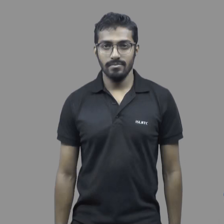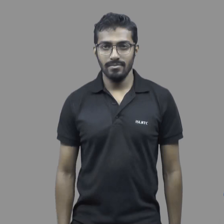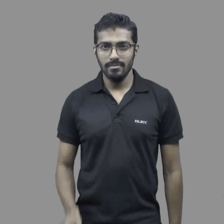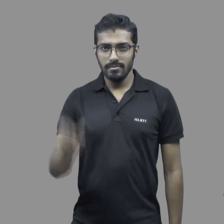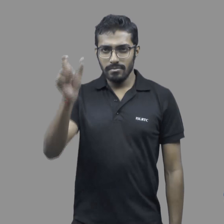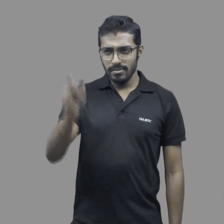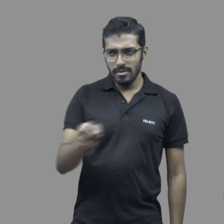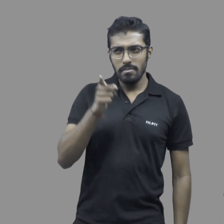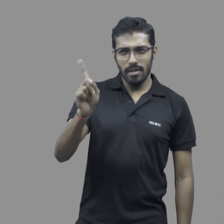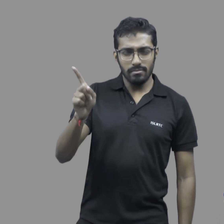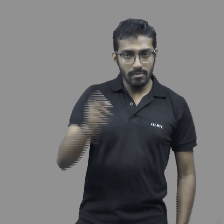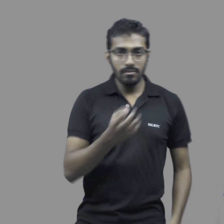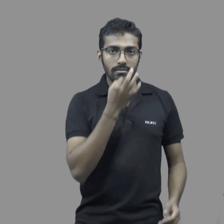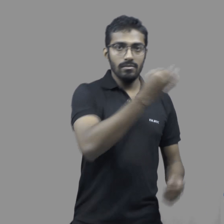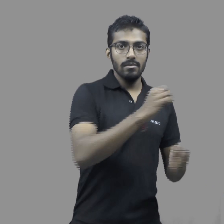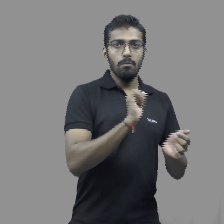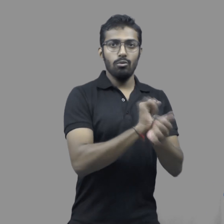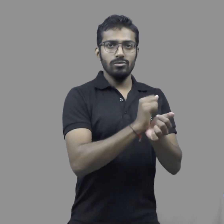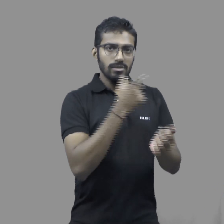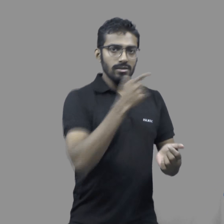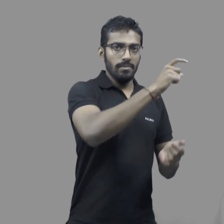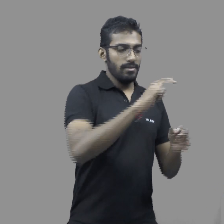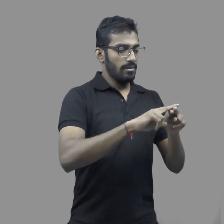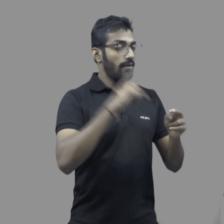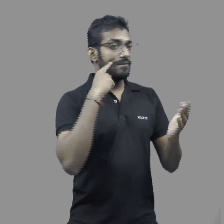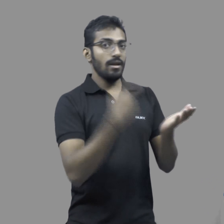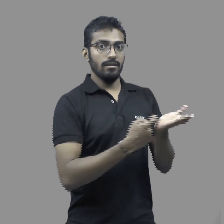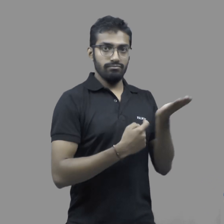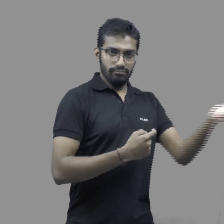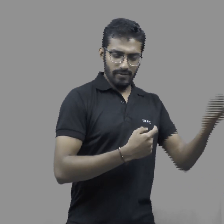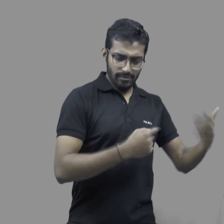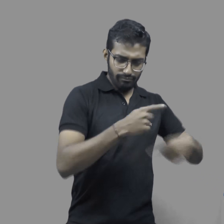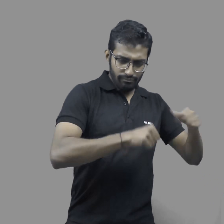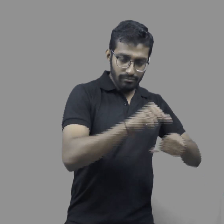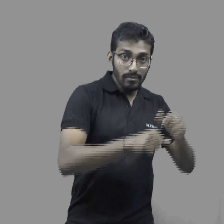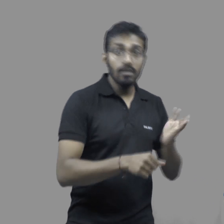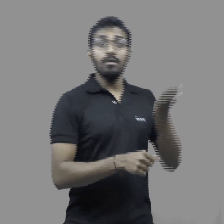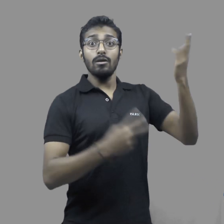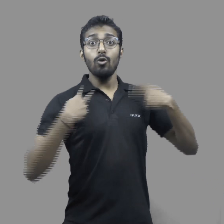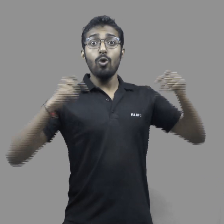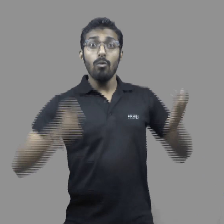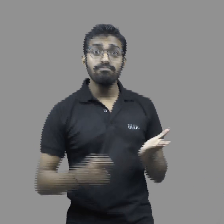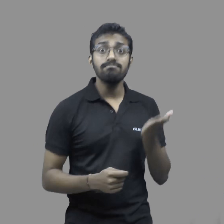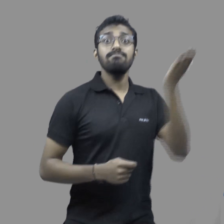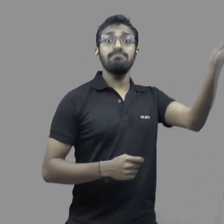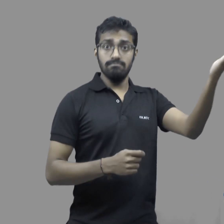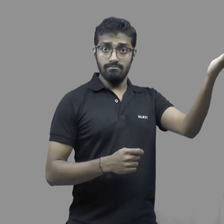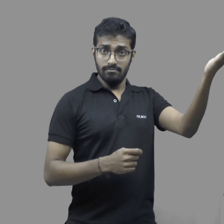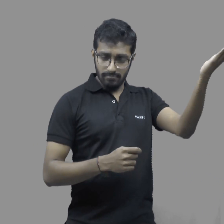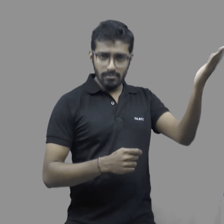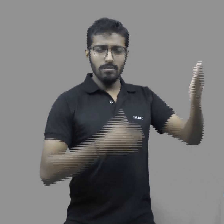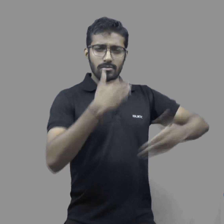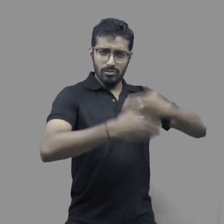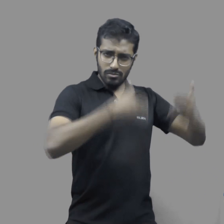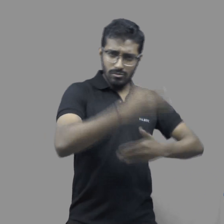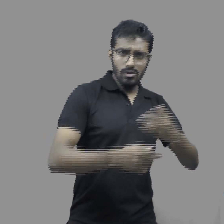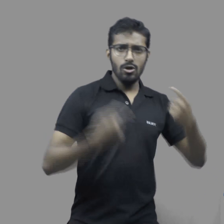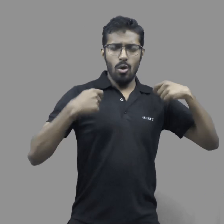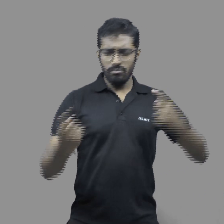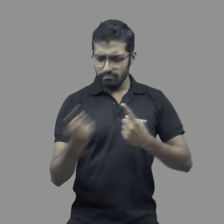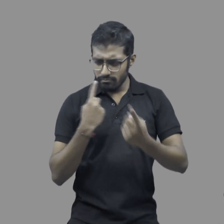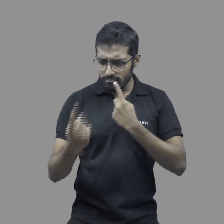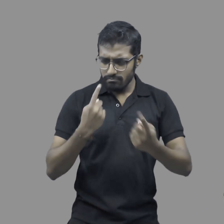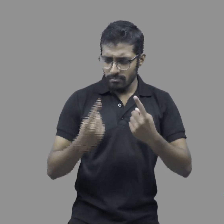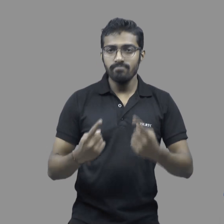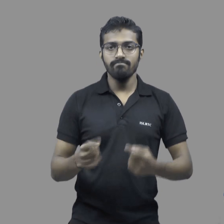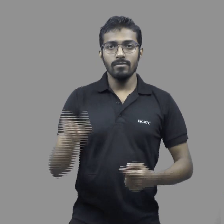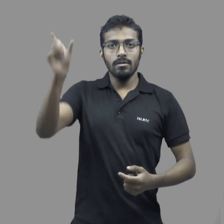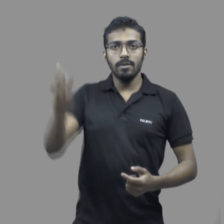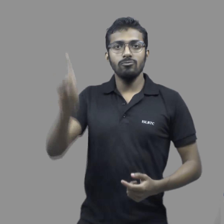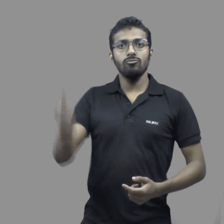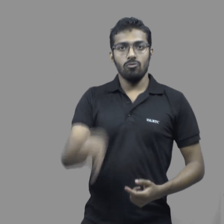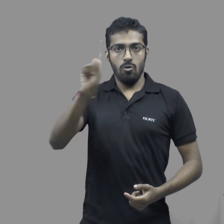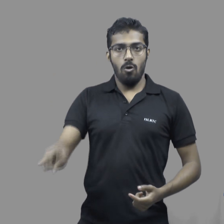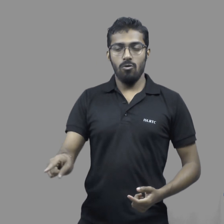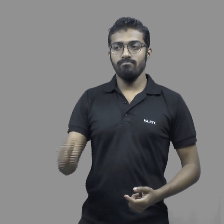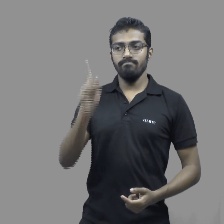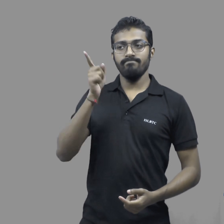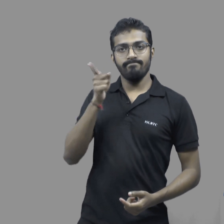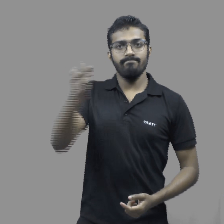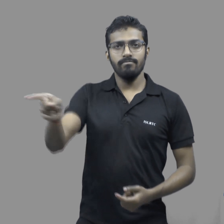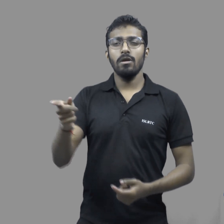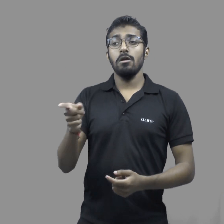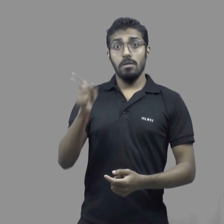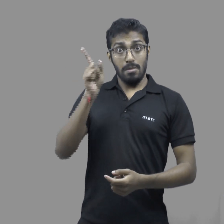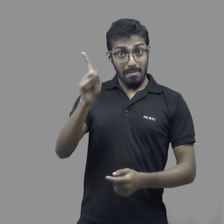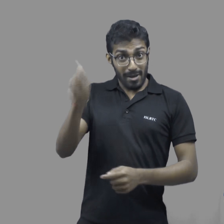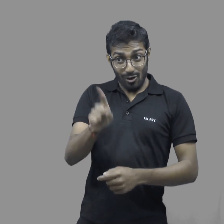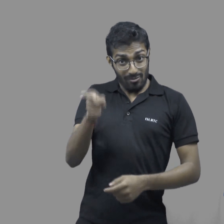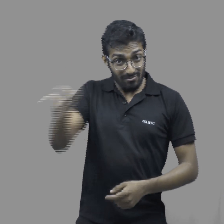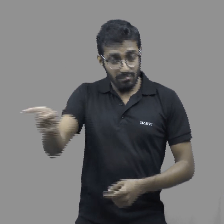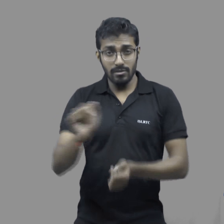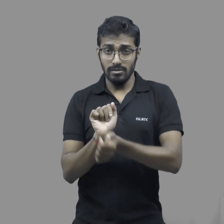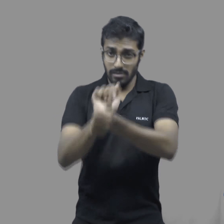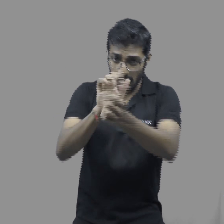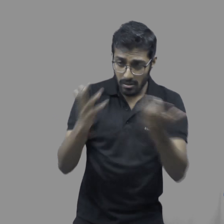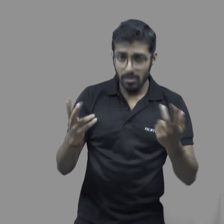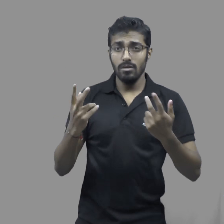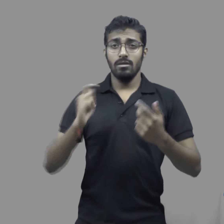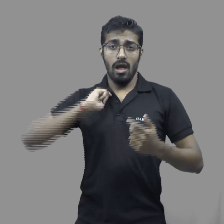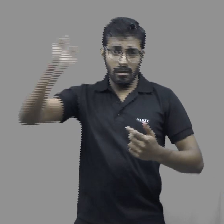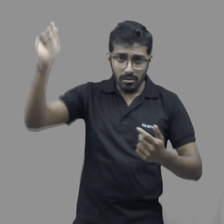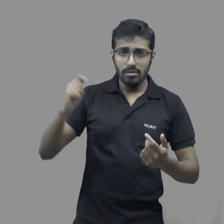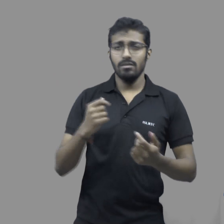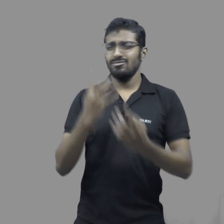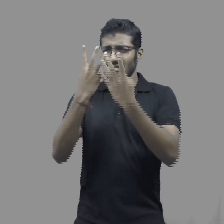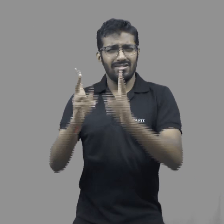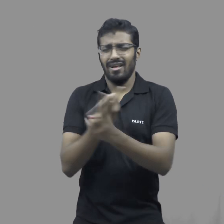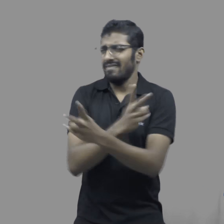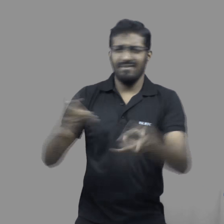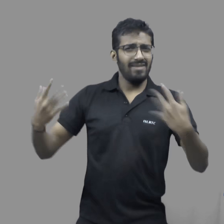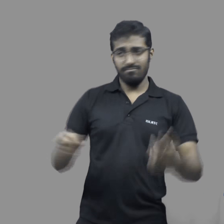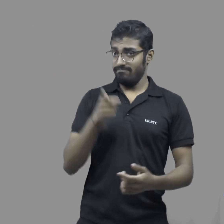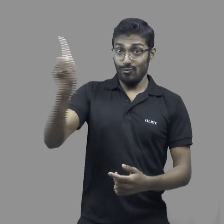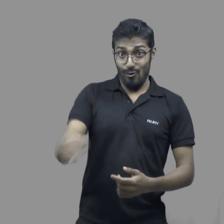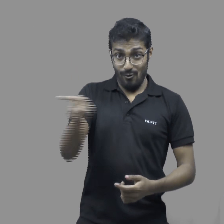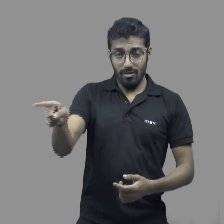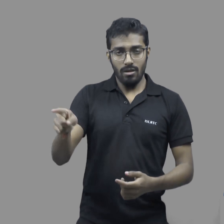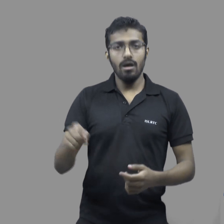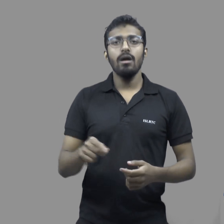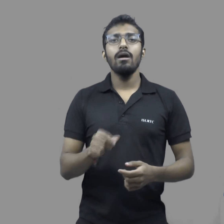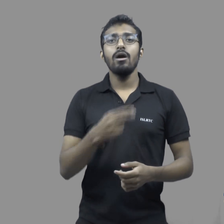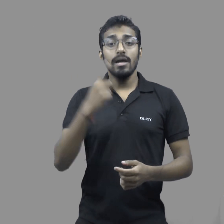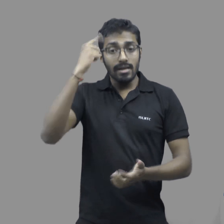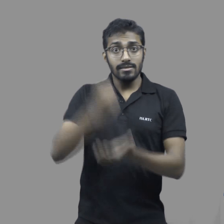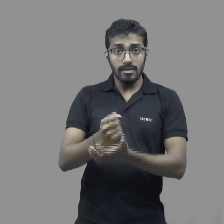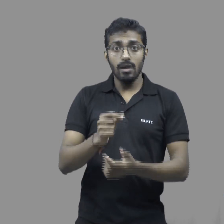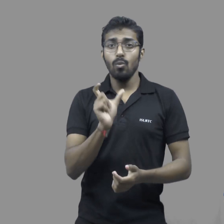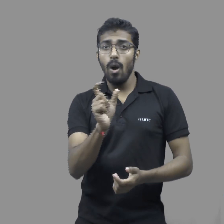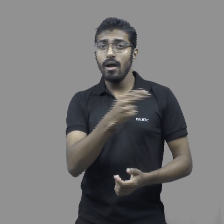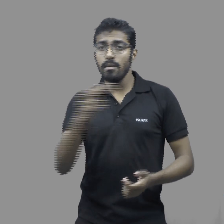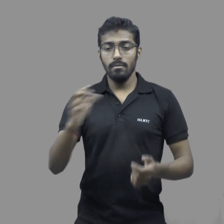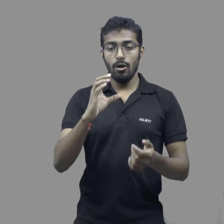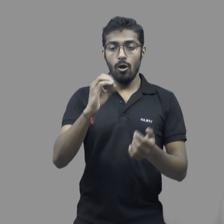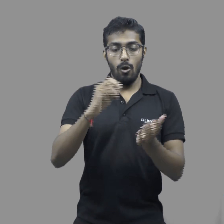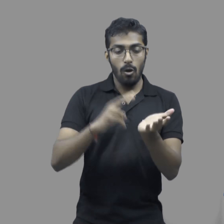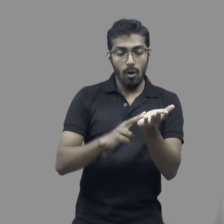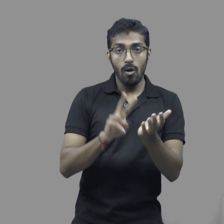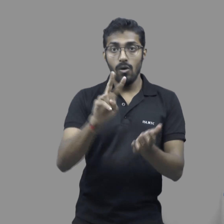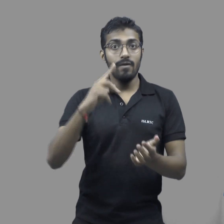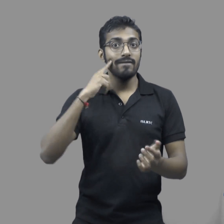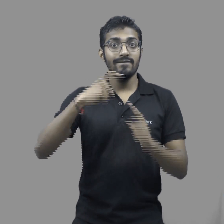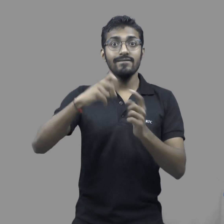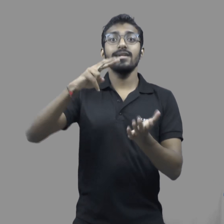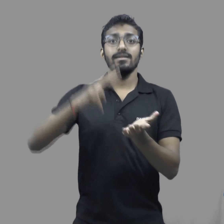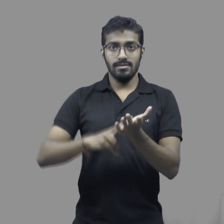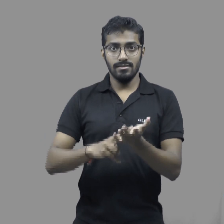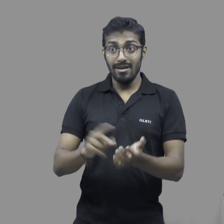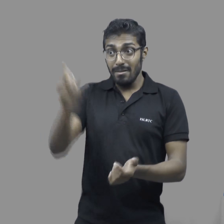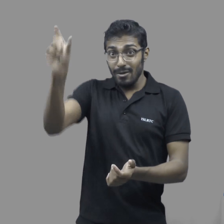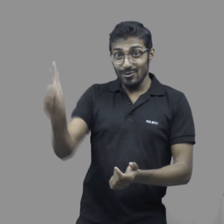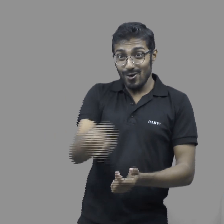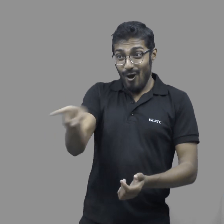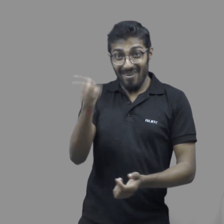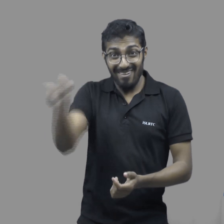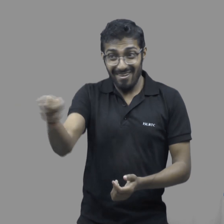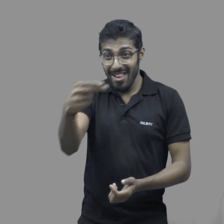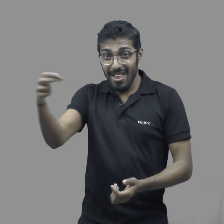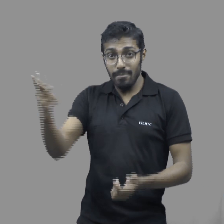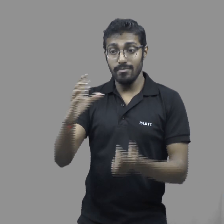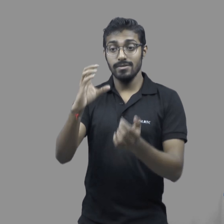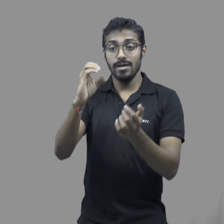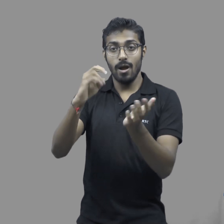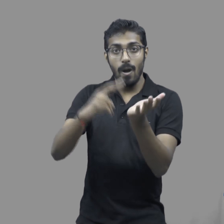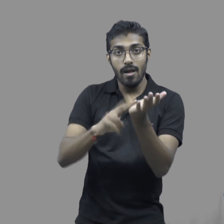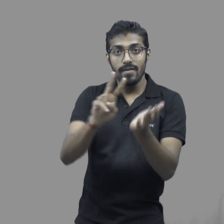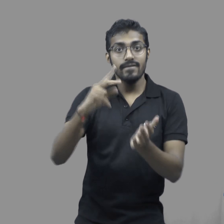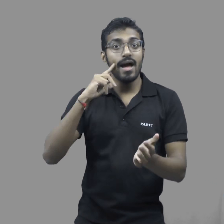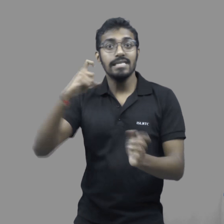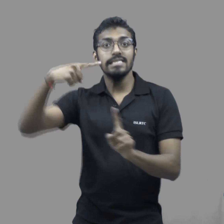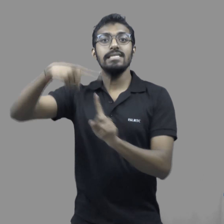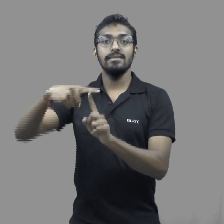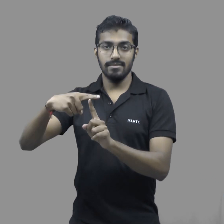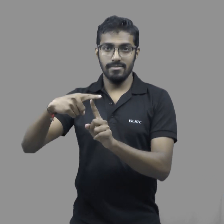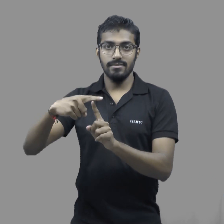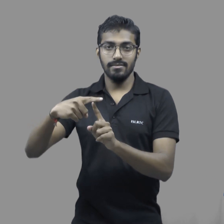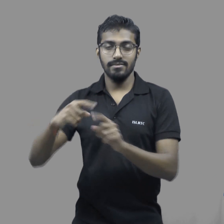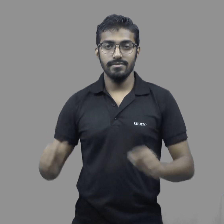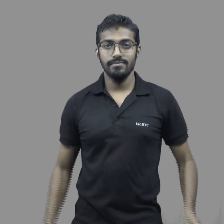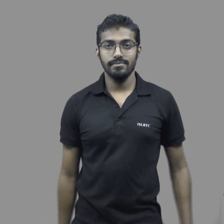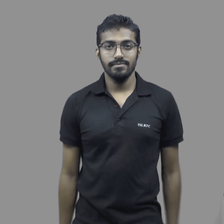Convict and conviction